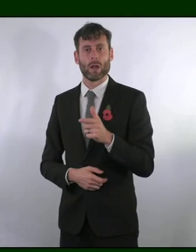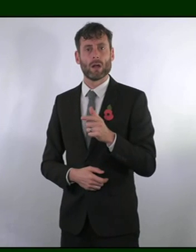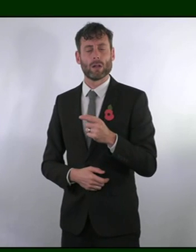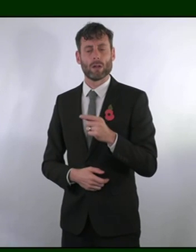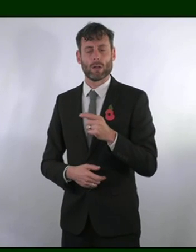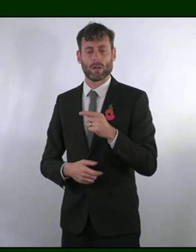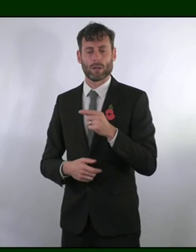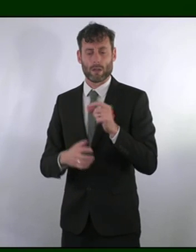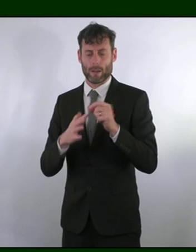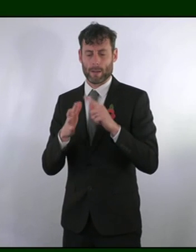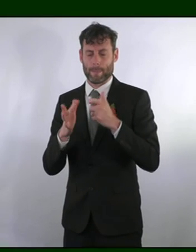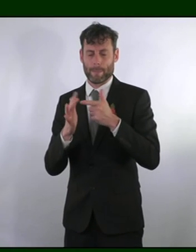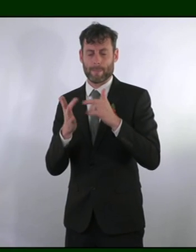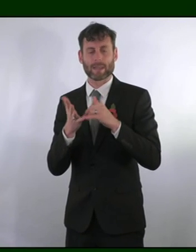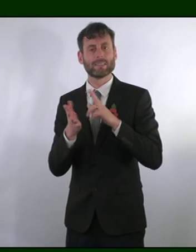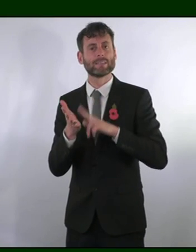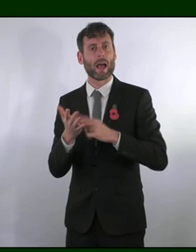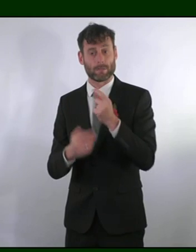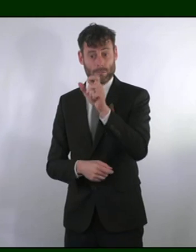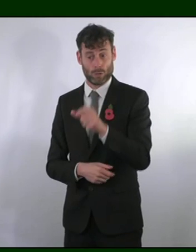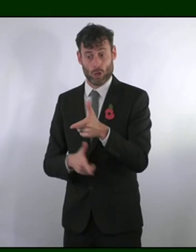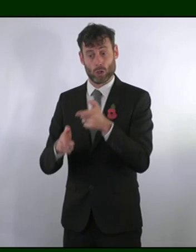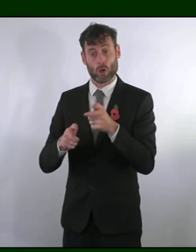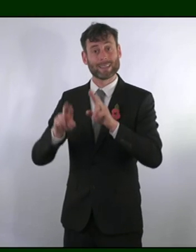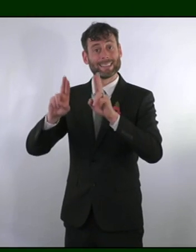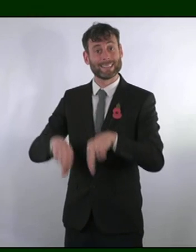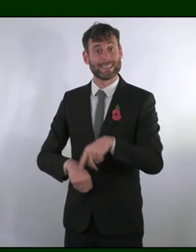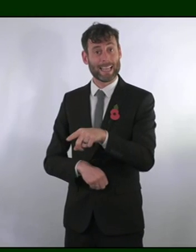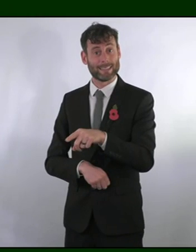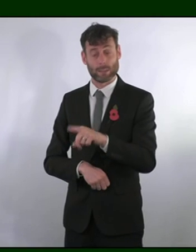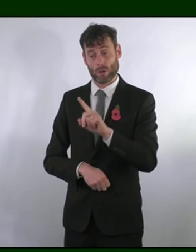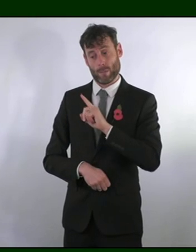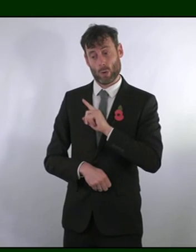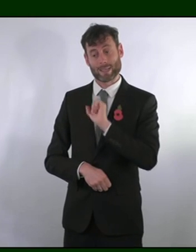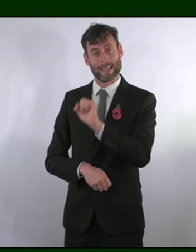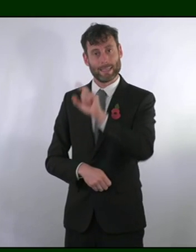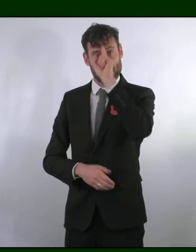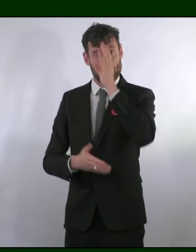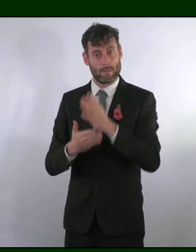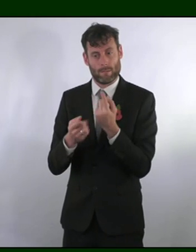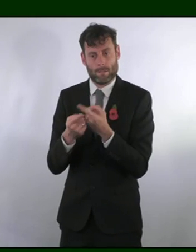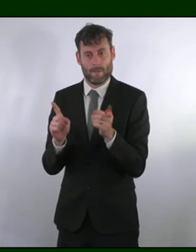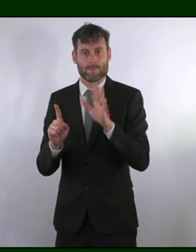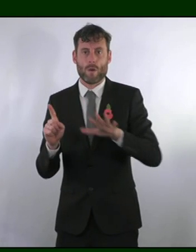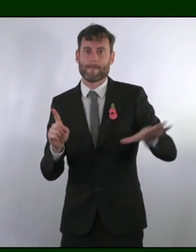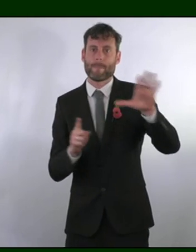His crime under Pakistani law: to call himself an Ahmadi Muslim, whose creed is love for all, hatred for none.